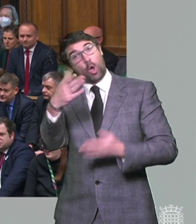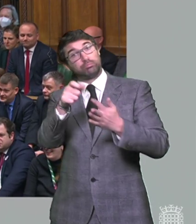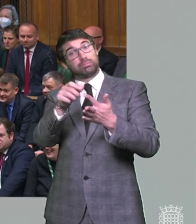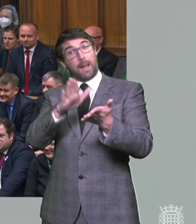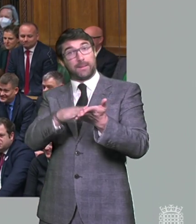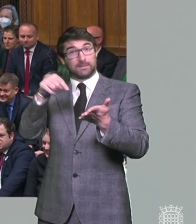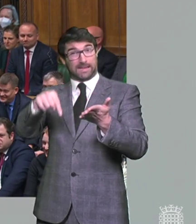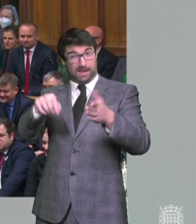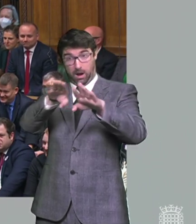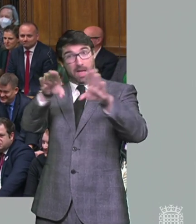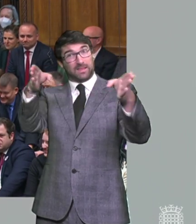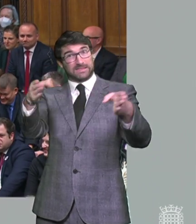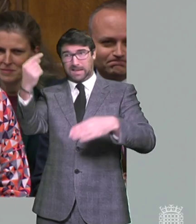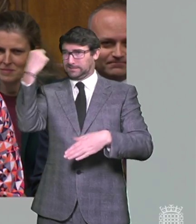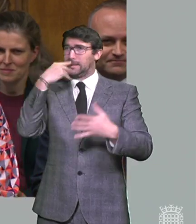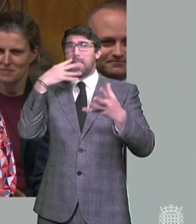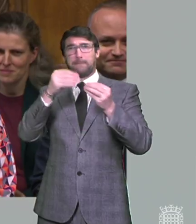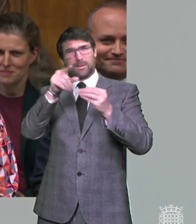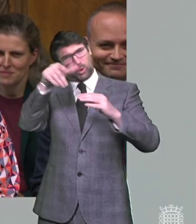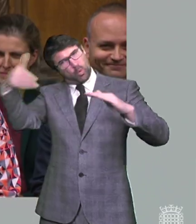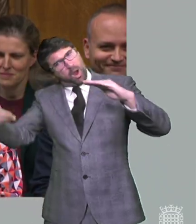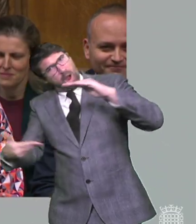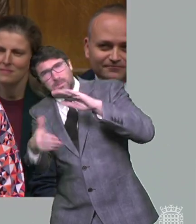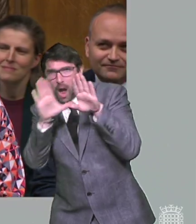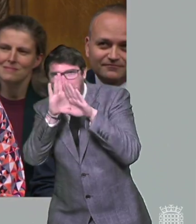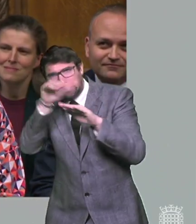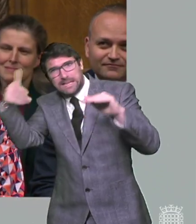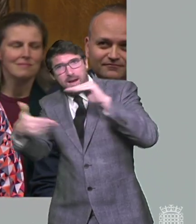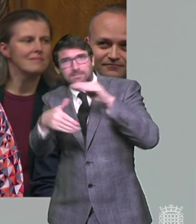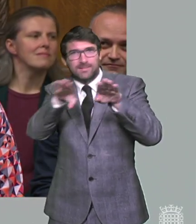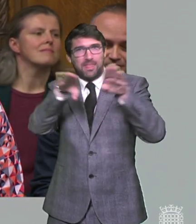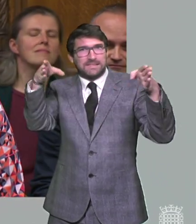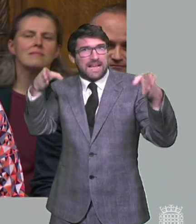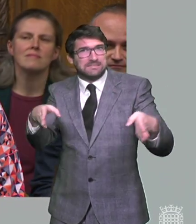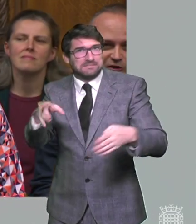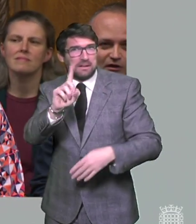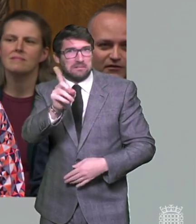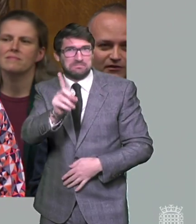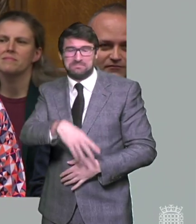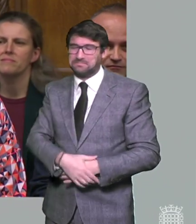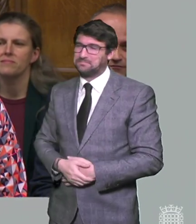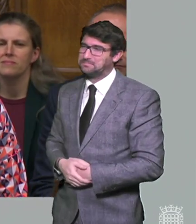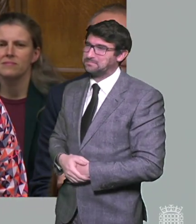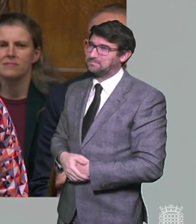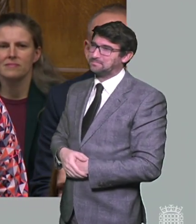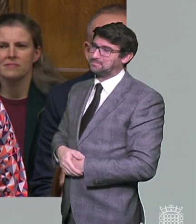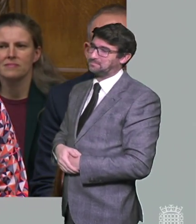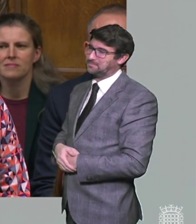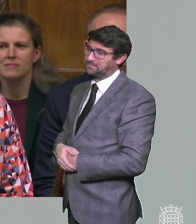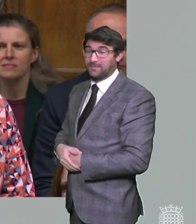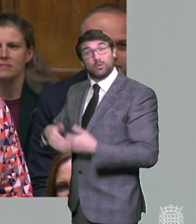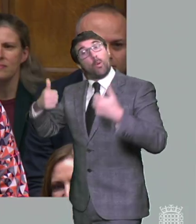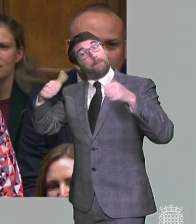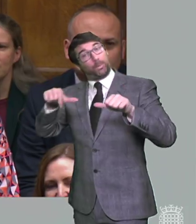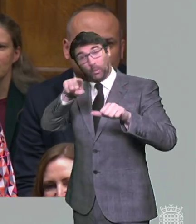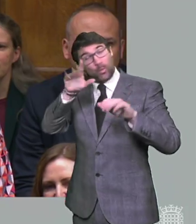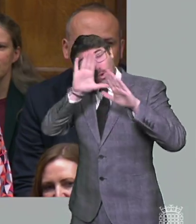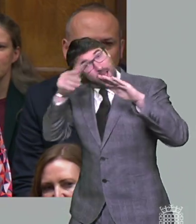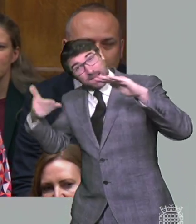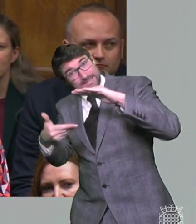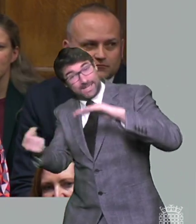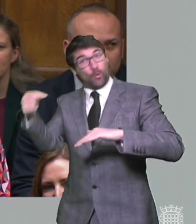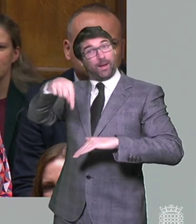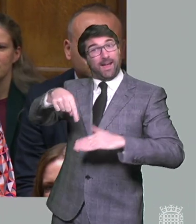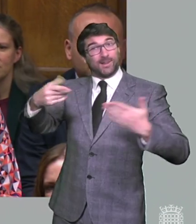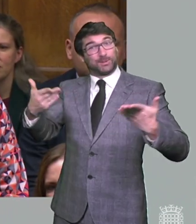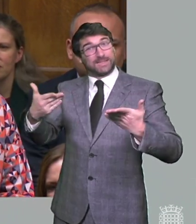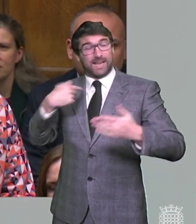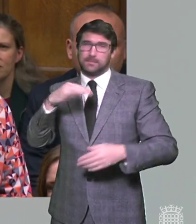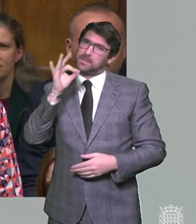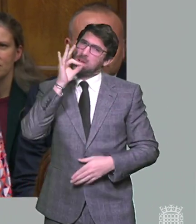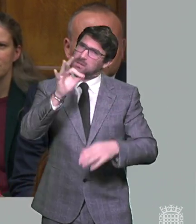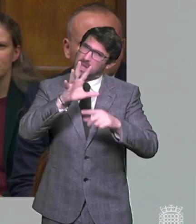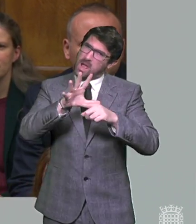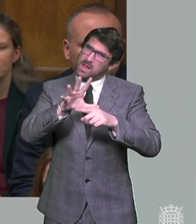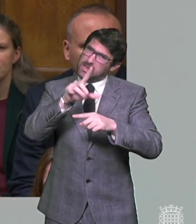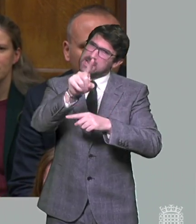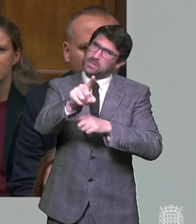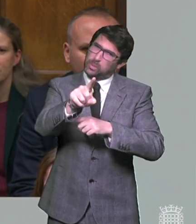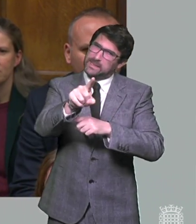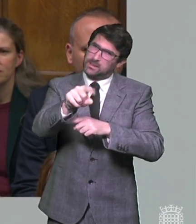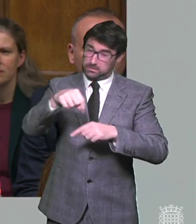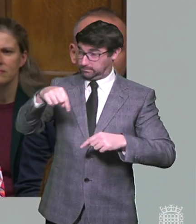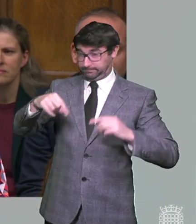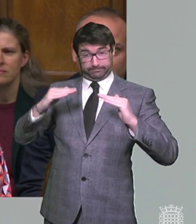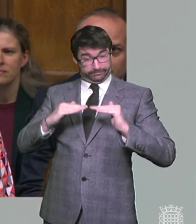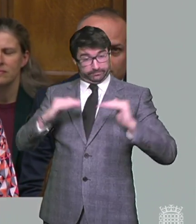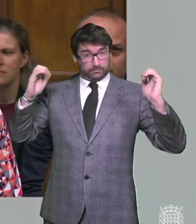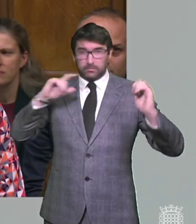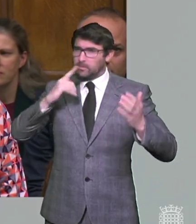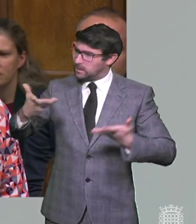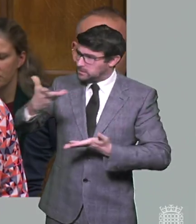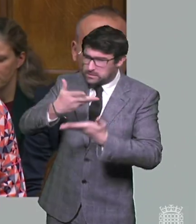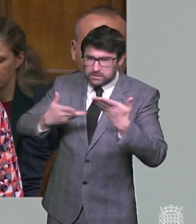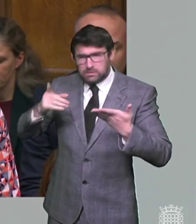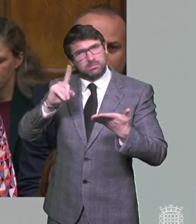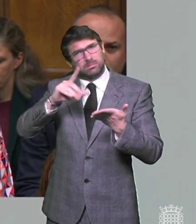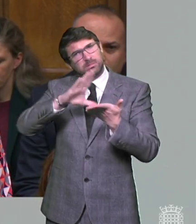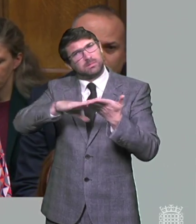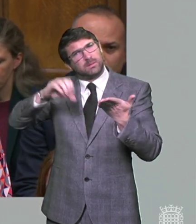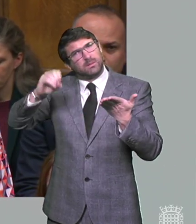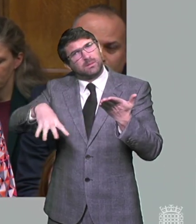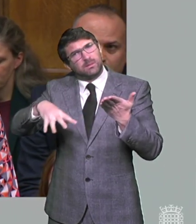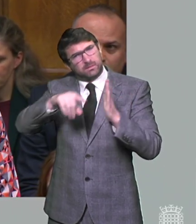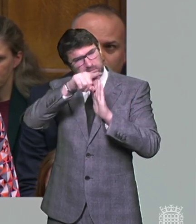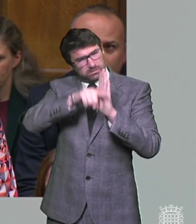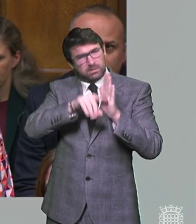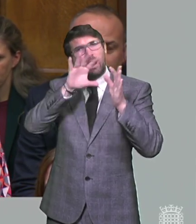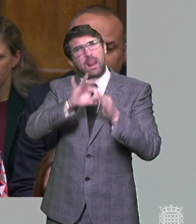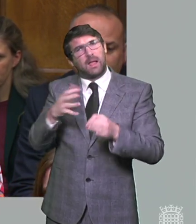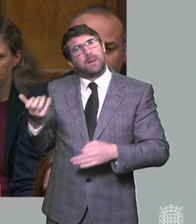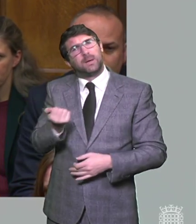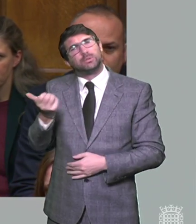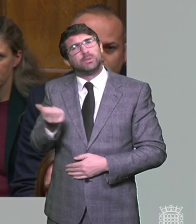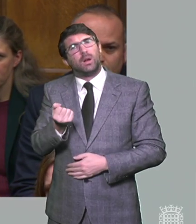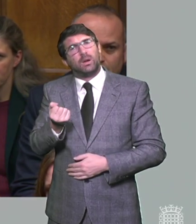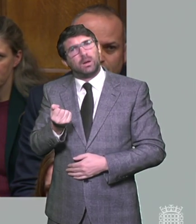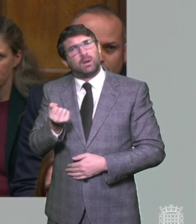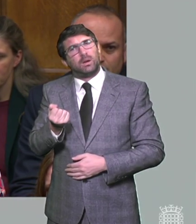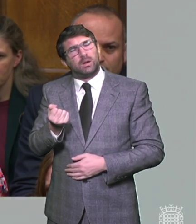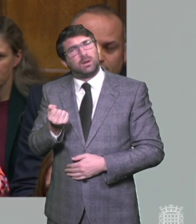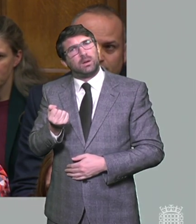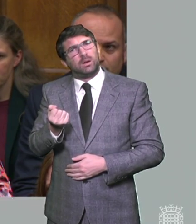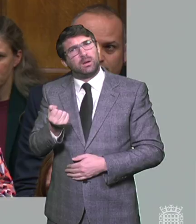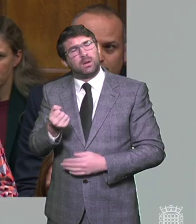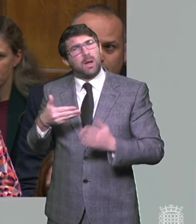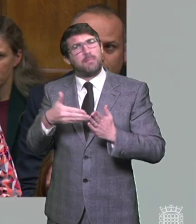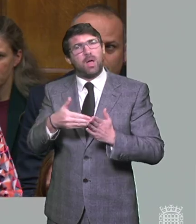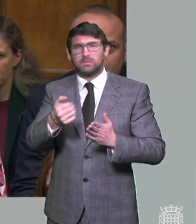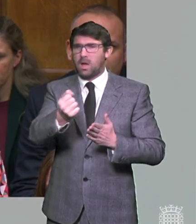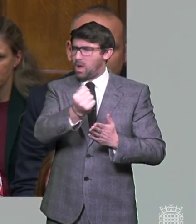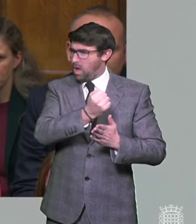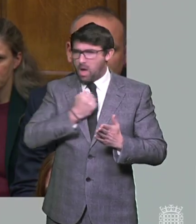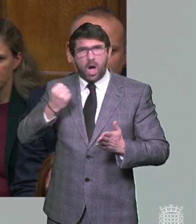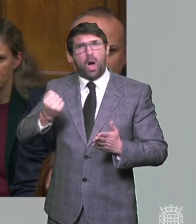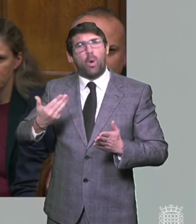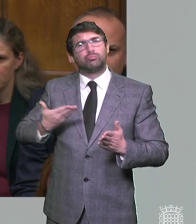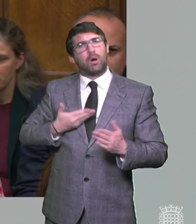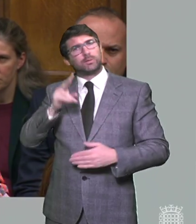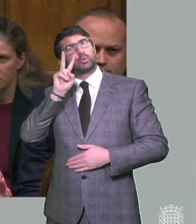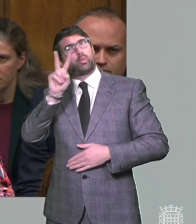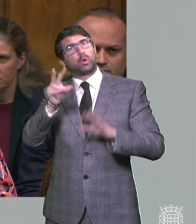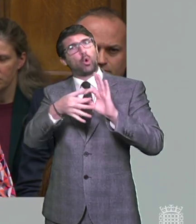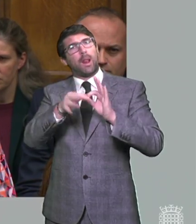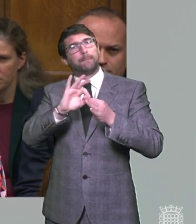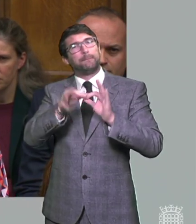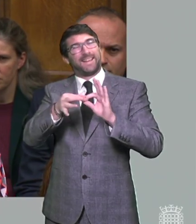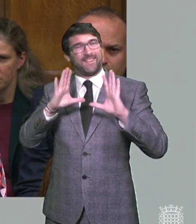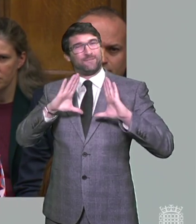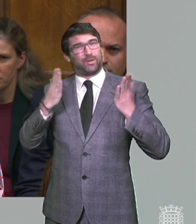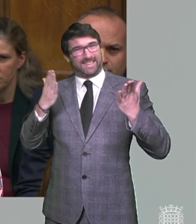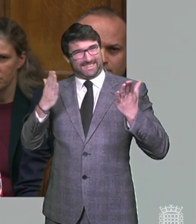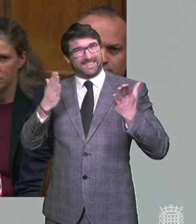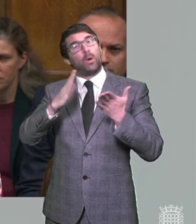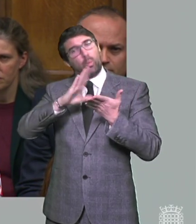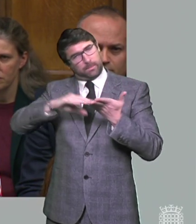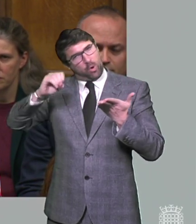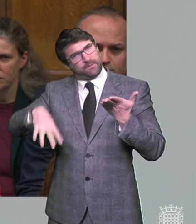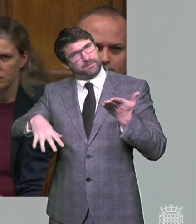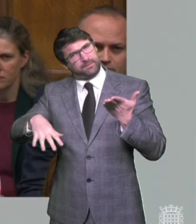Now that she is here, can she tell us why, next week, this House will discuss legislation that will abolish vital protections on pension payouts, our right to watch the Olympics free of charge and airline consumer laws?